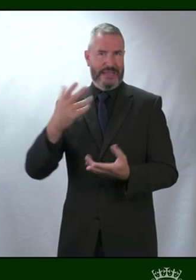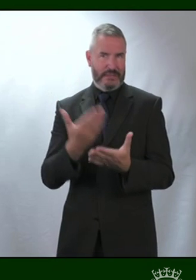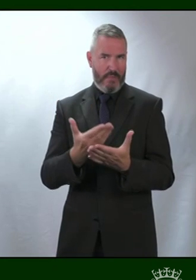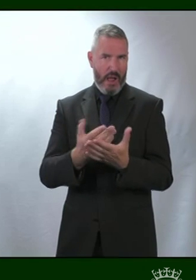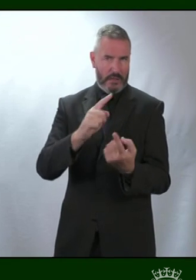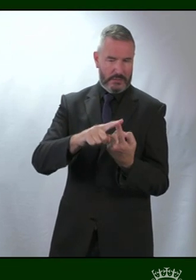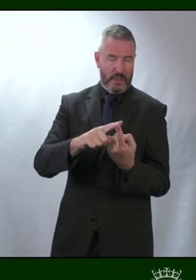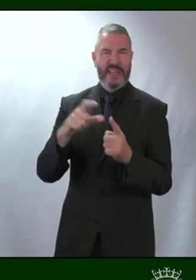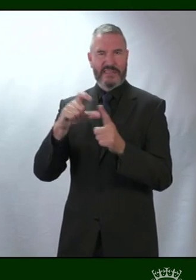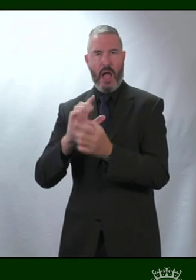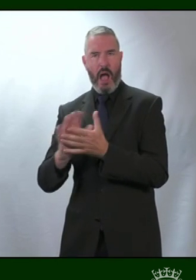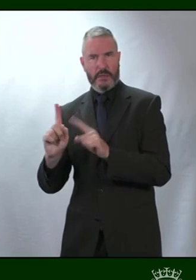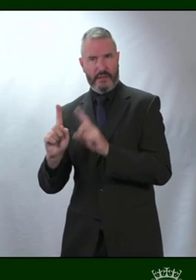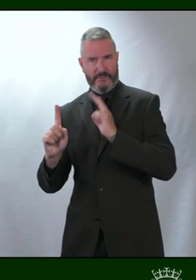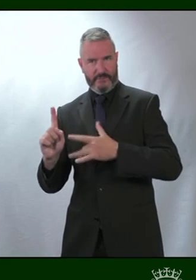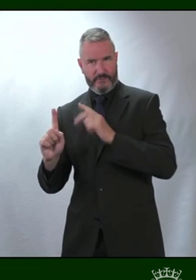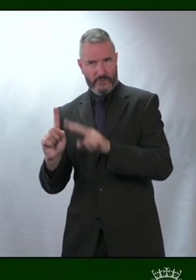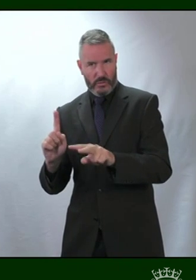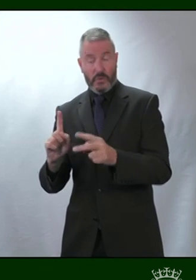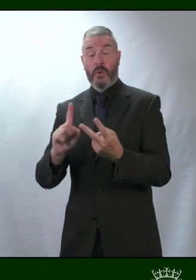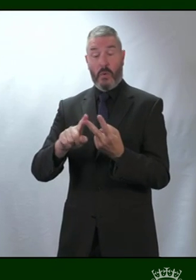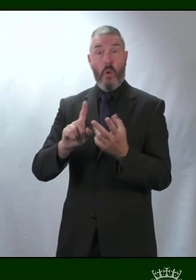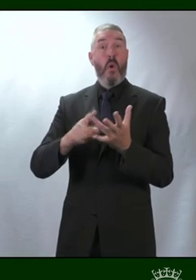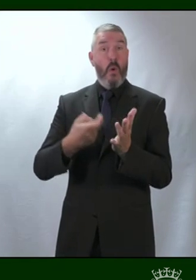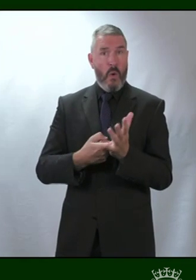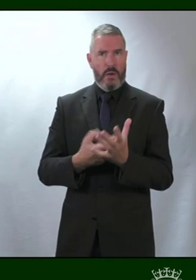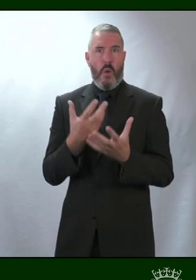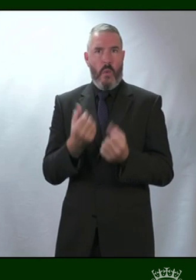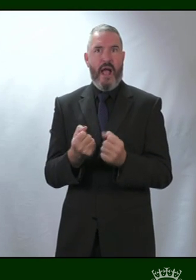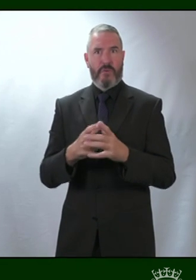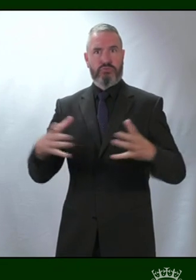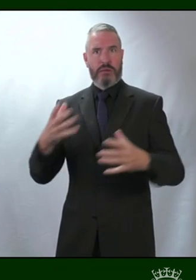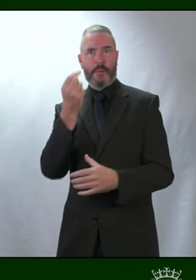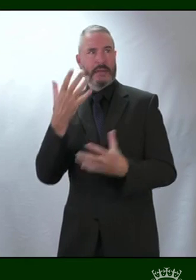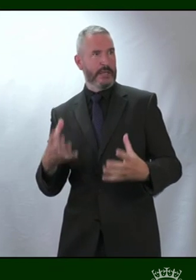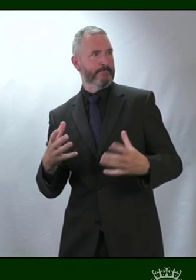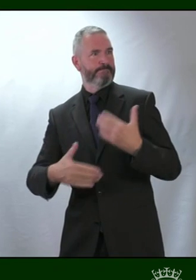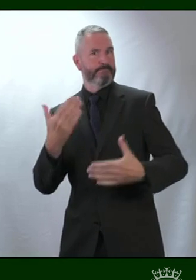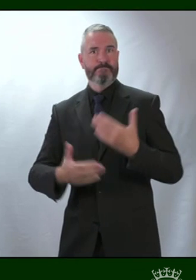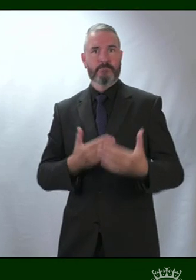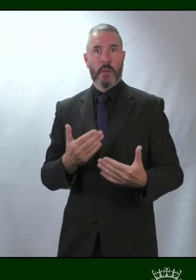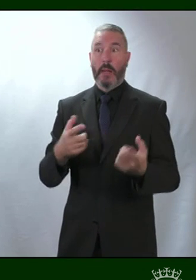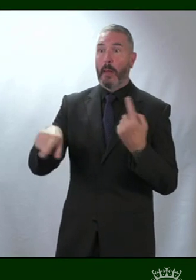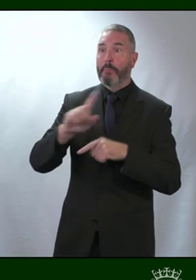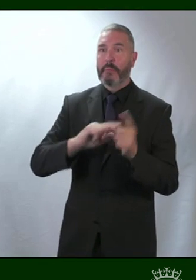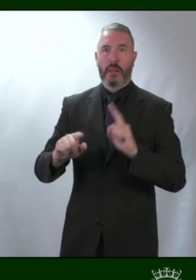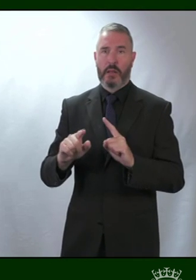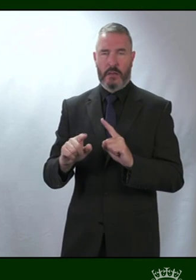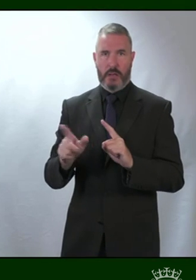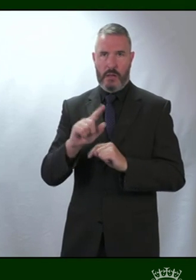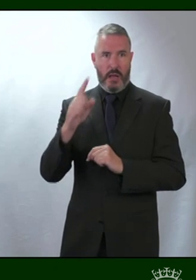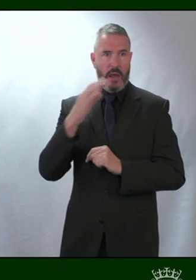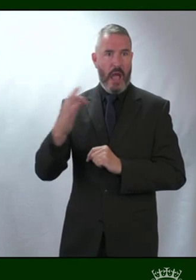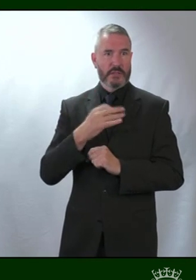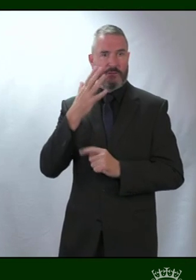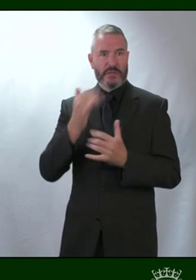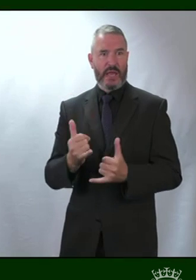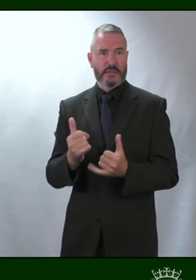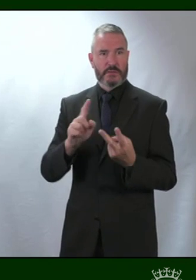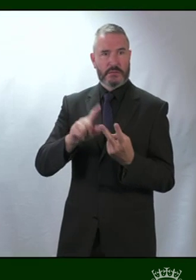That is the Dido Harding defence. Or is it that we have all the capacity we need; it is just that people are being unreasonable in asking for tests?